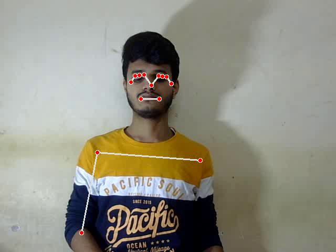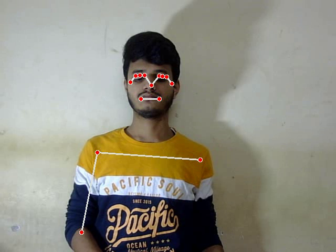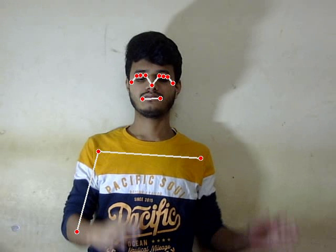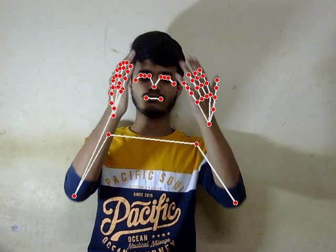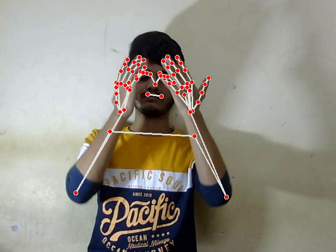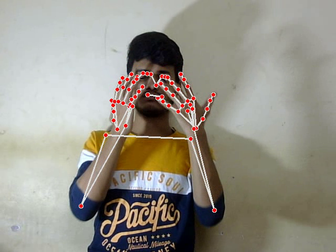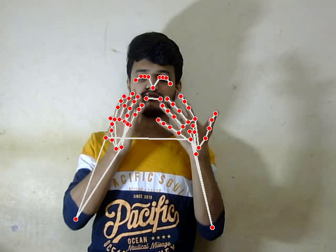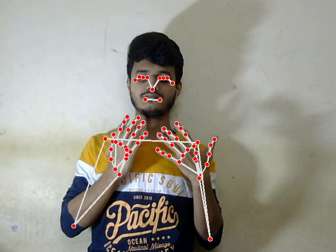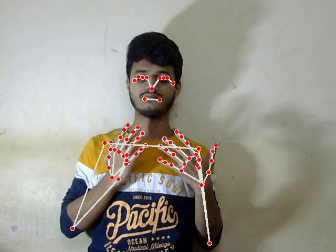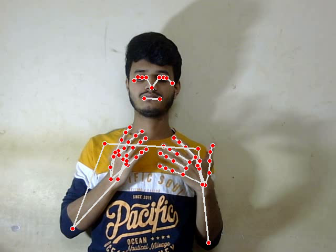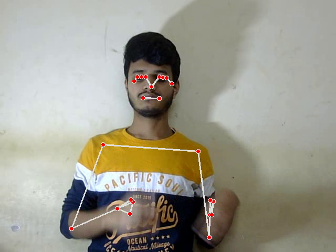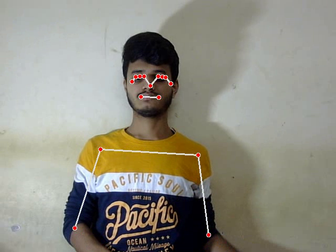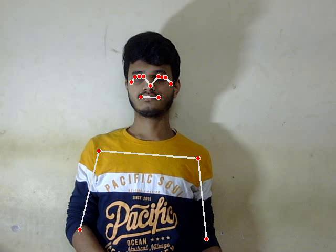sad